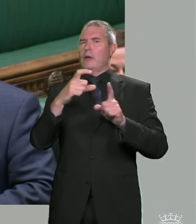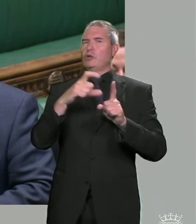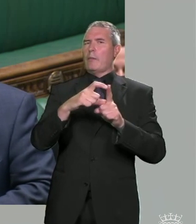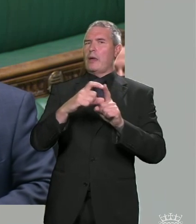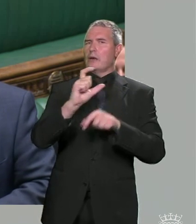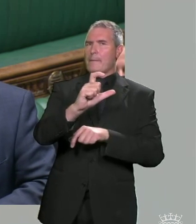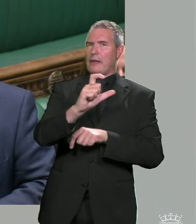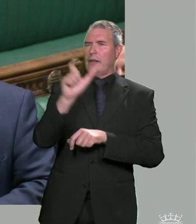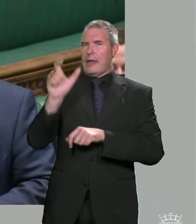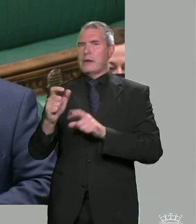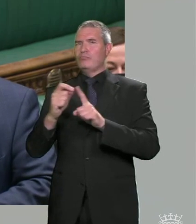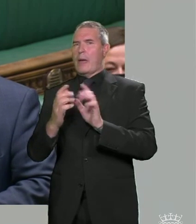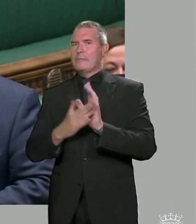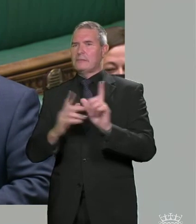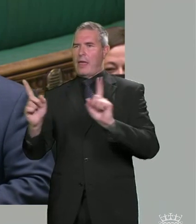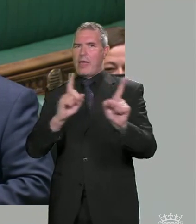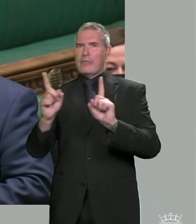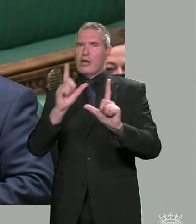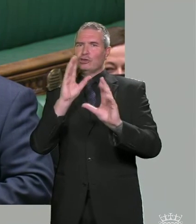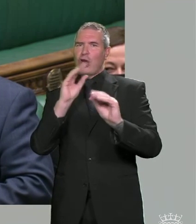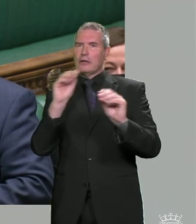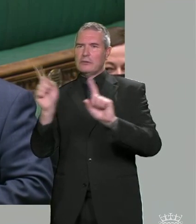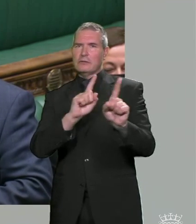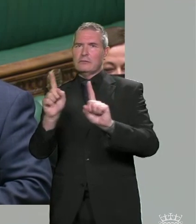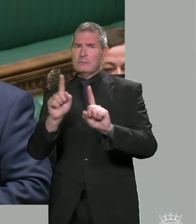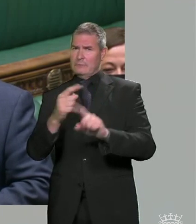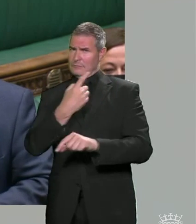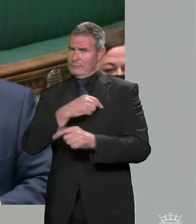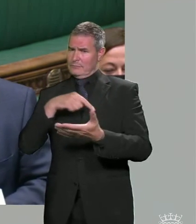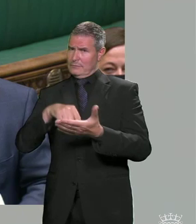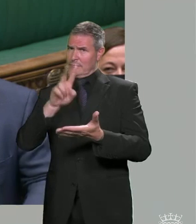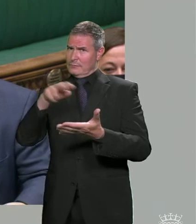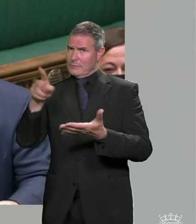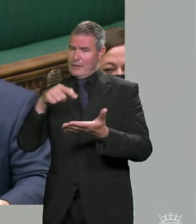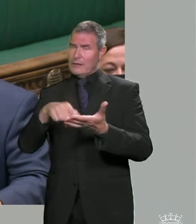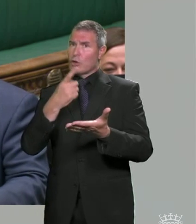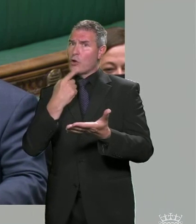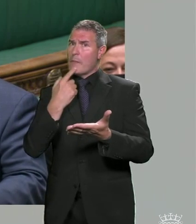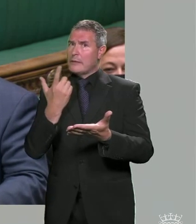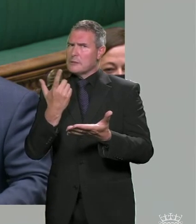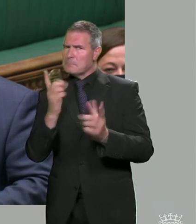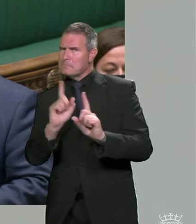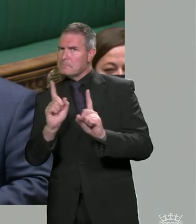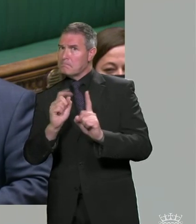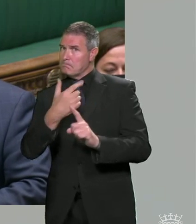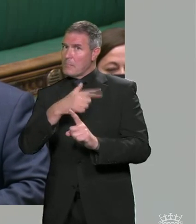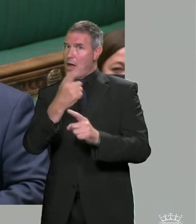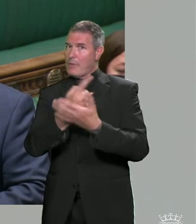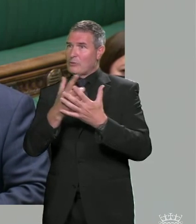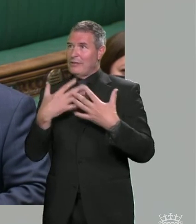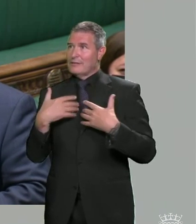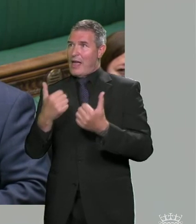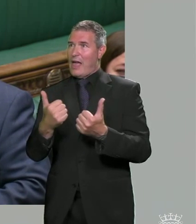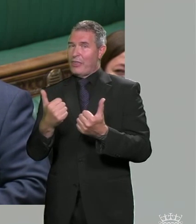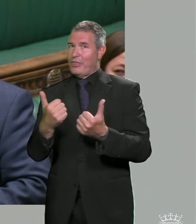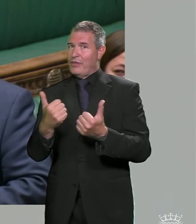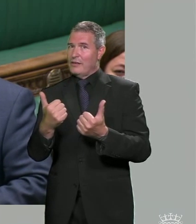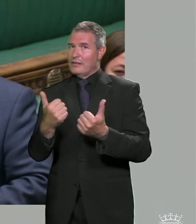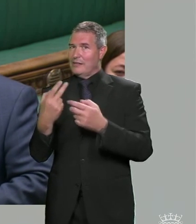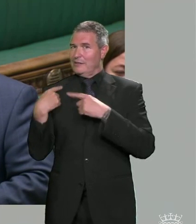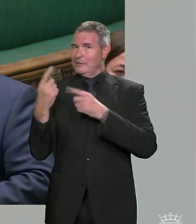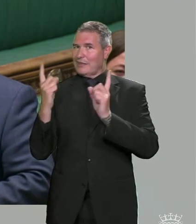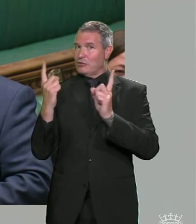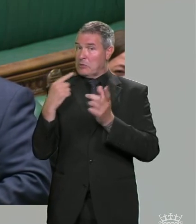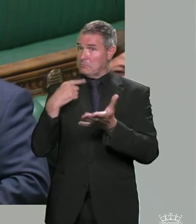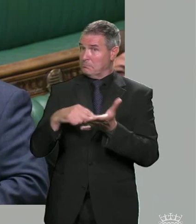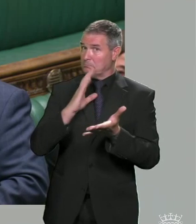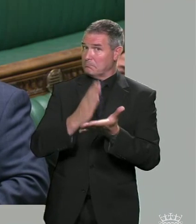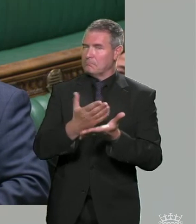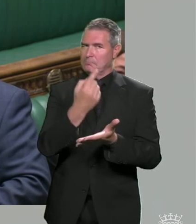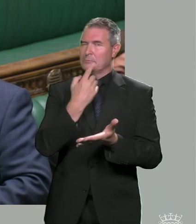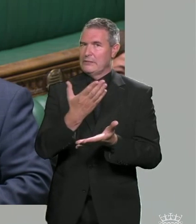Perhaps the Prime Minister will clarify whether or not these are genuine, and whether or not the derogatory comments that he expressed on his Health Secretary are valid.